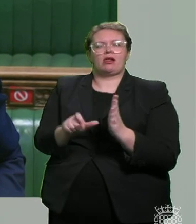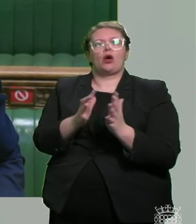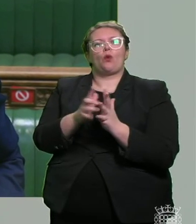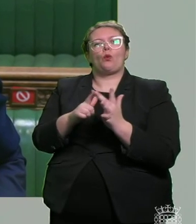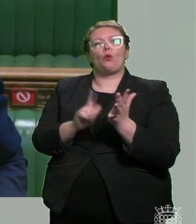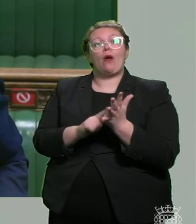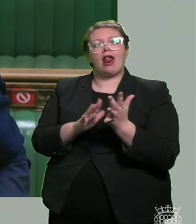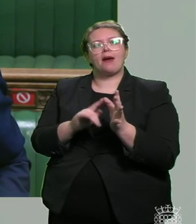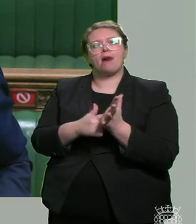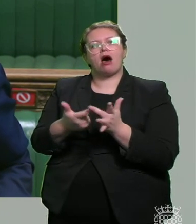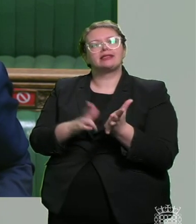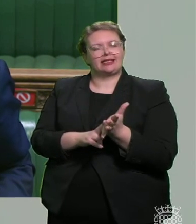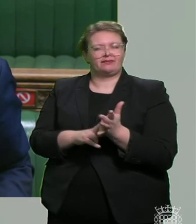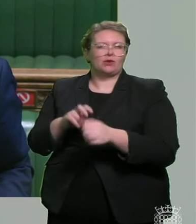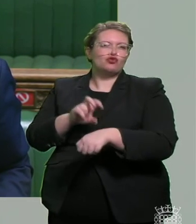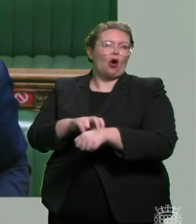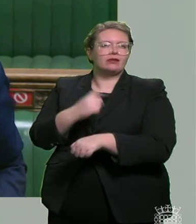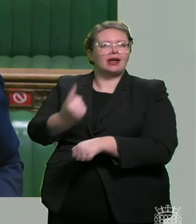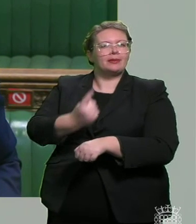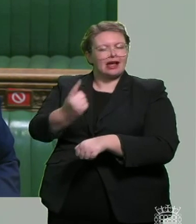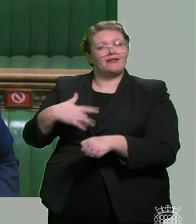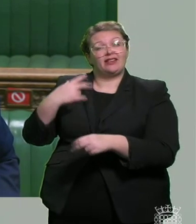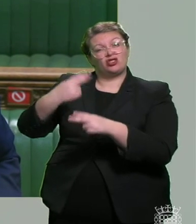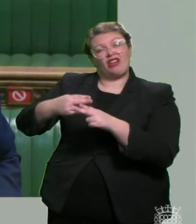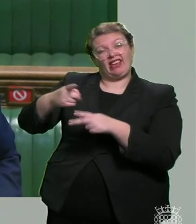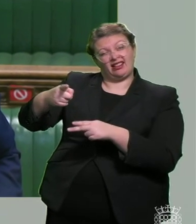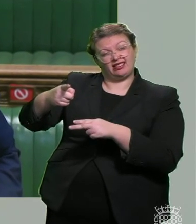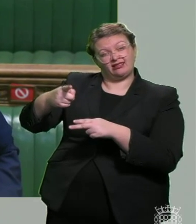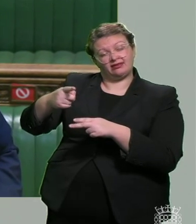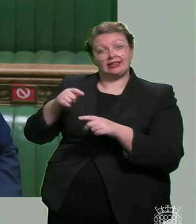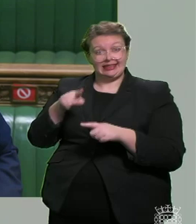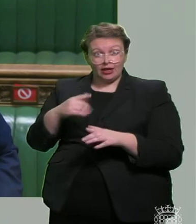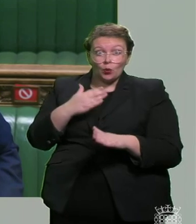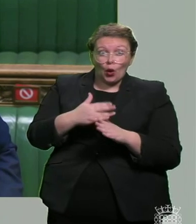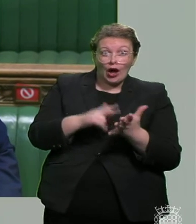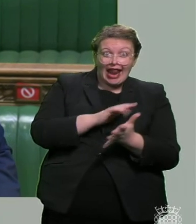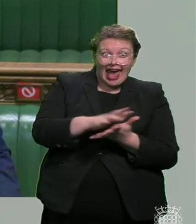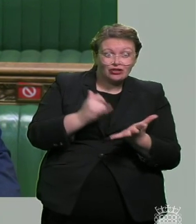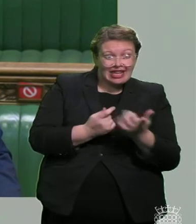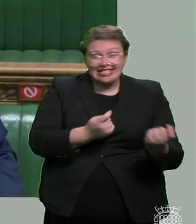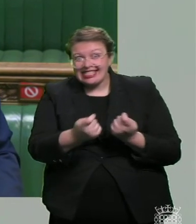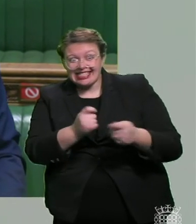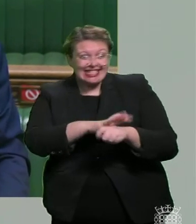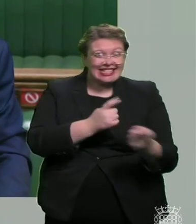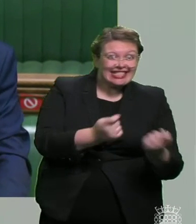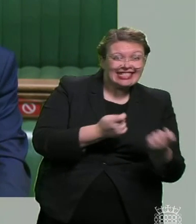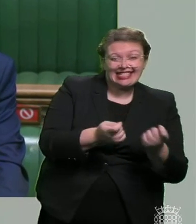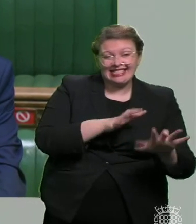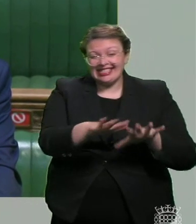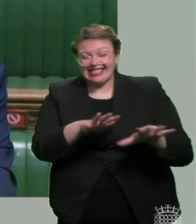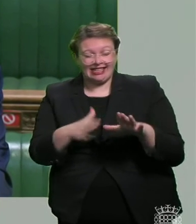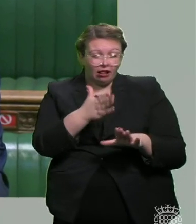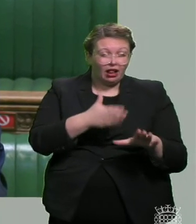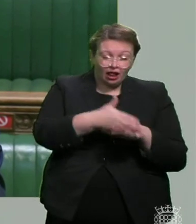He is a doctor who has a flat in Sheffield. He has been spending his days on the frontline fighting covid in the NHS.